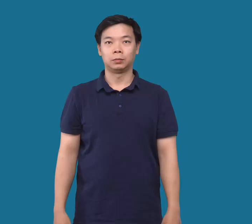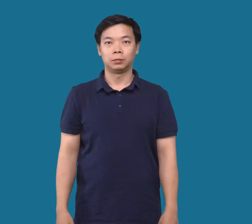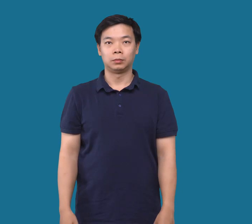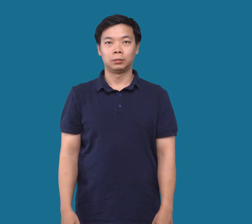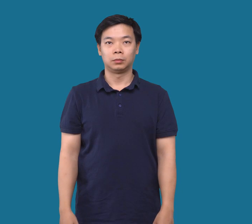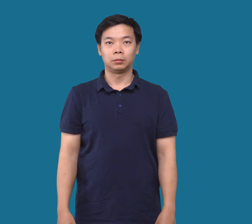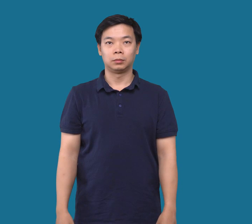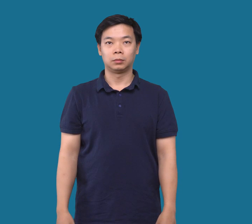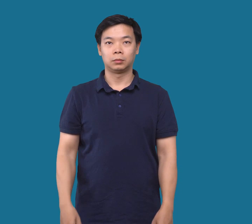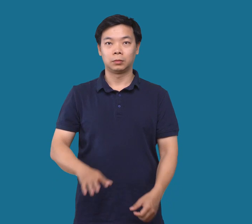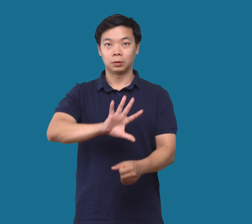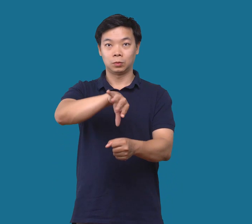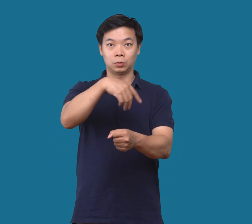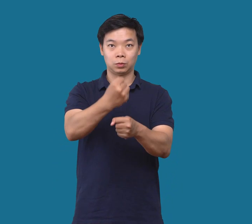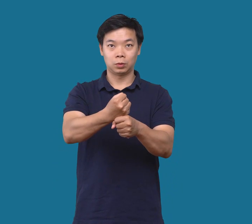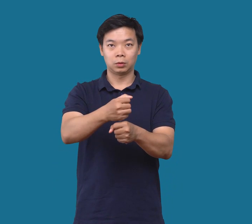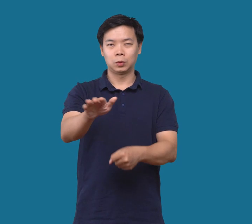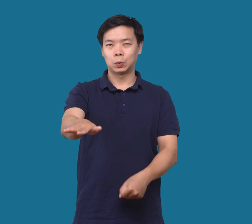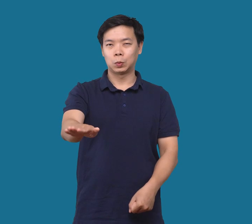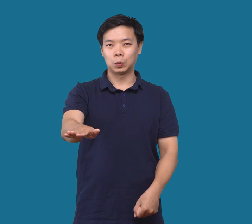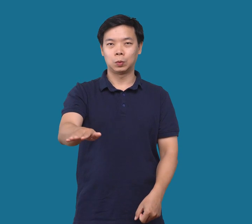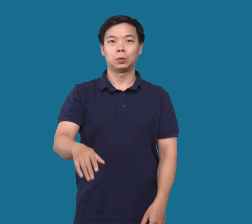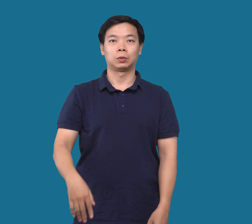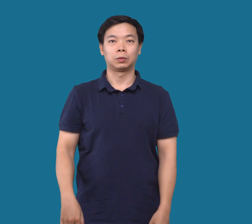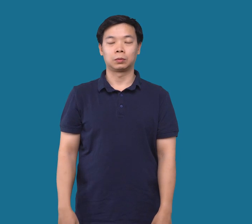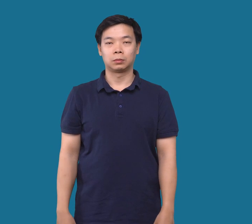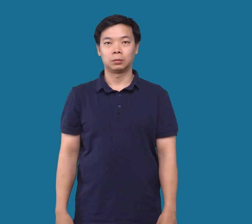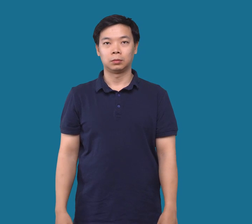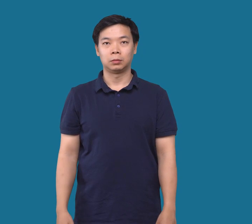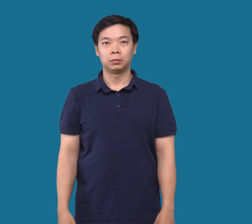nhỏ tuổi